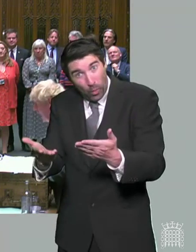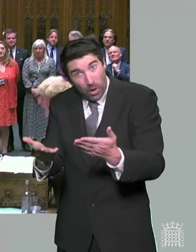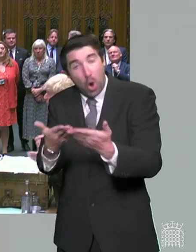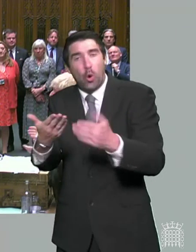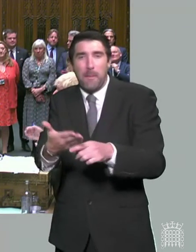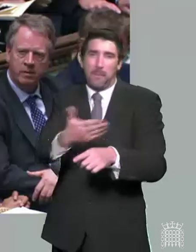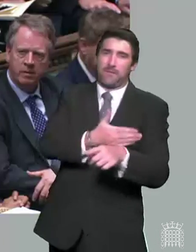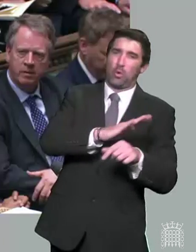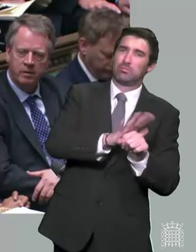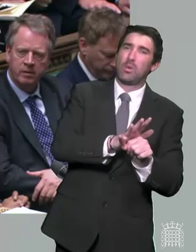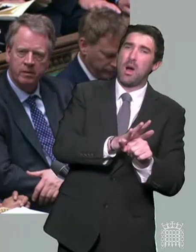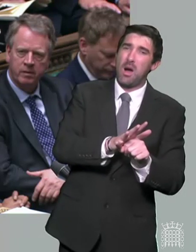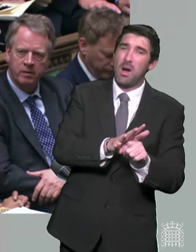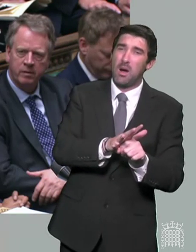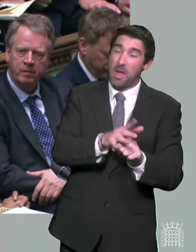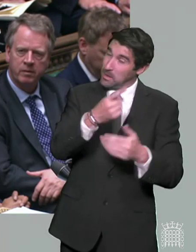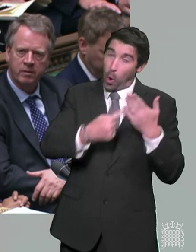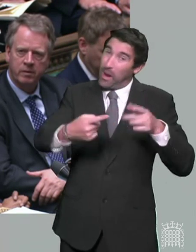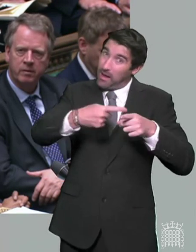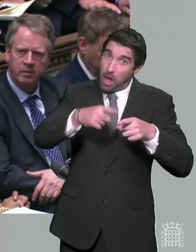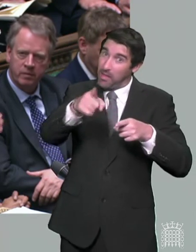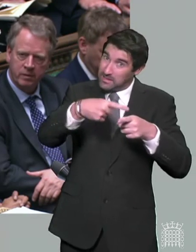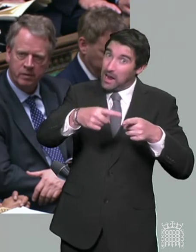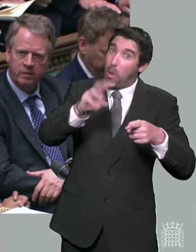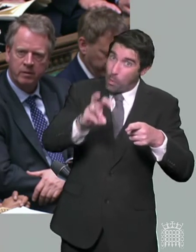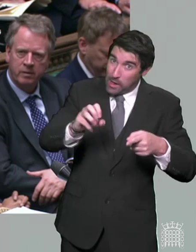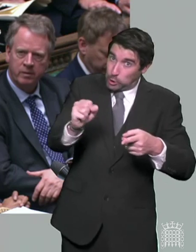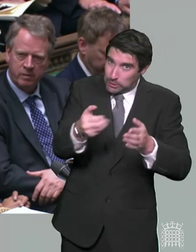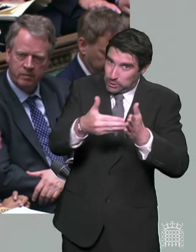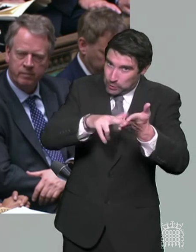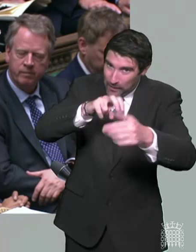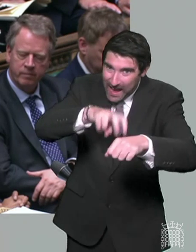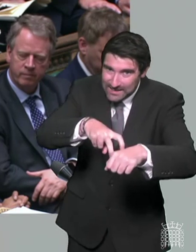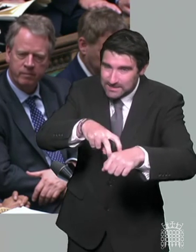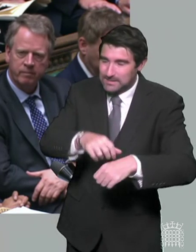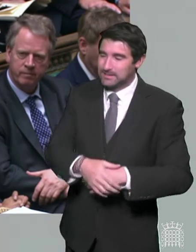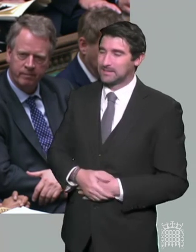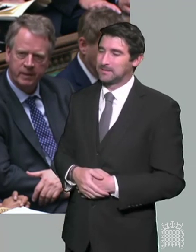Another subject of national conversation is investment in our whole country.